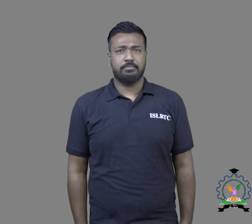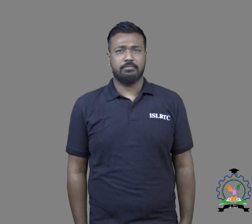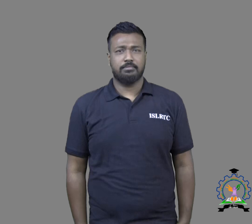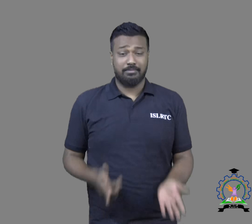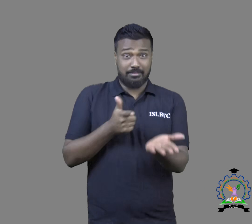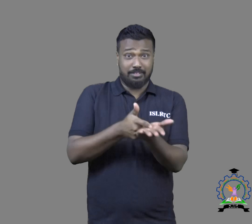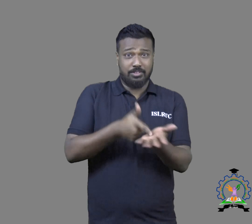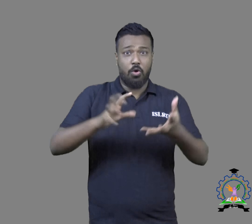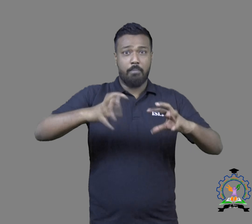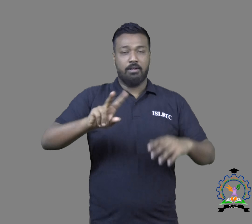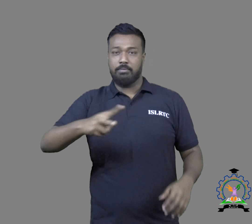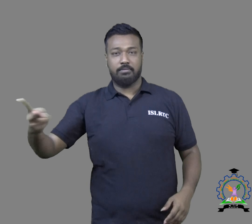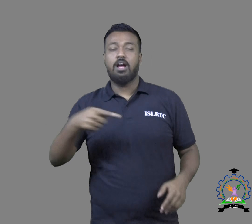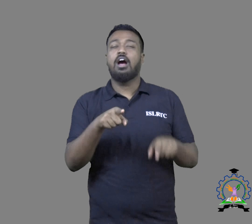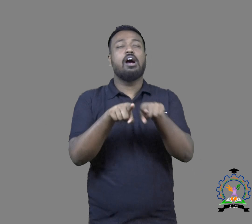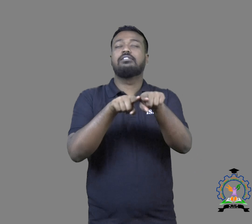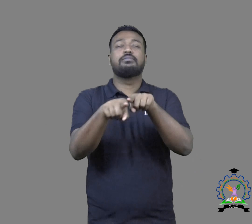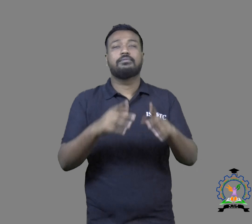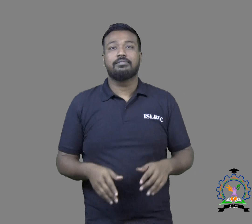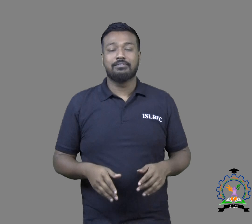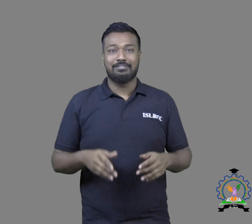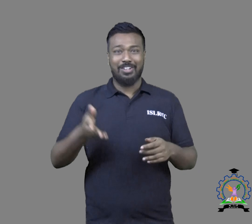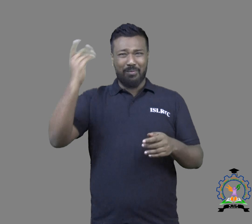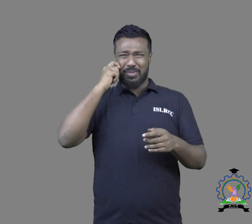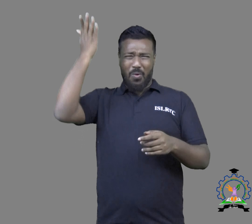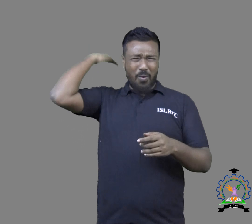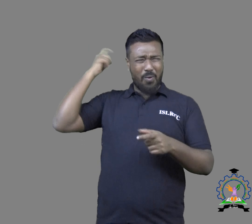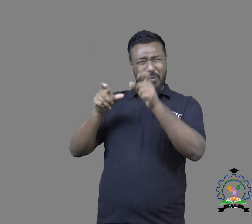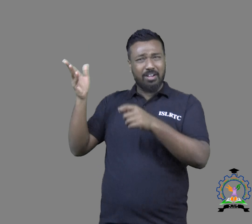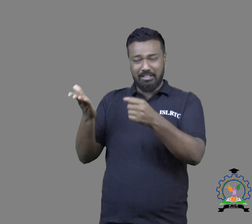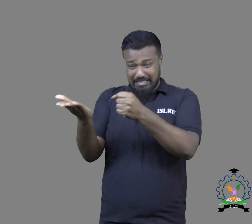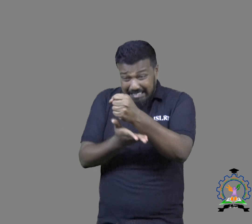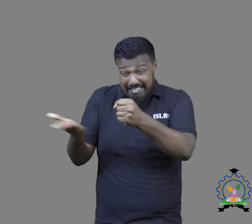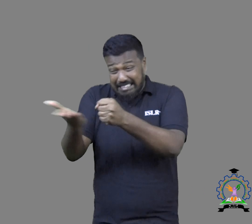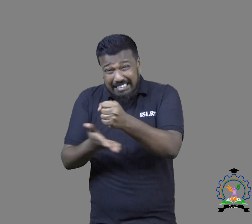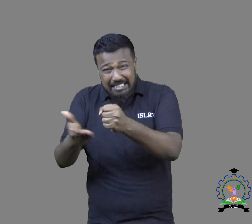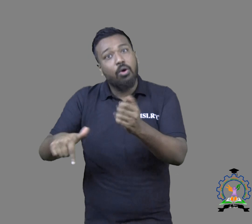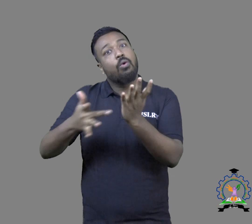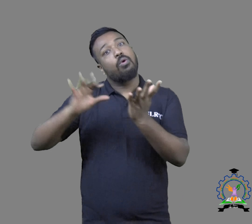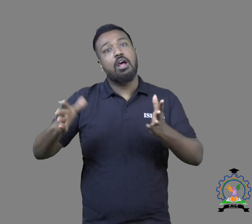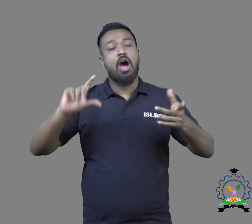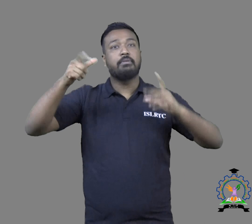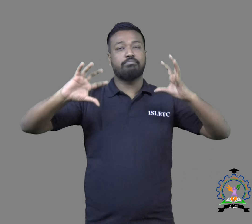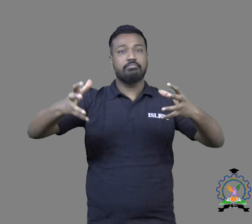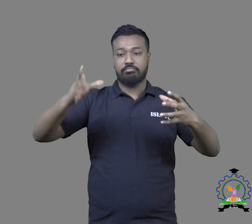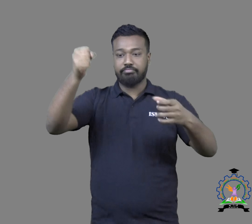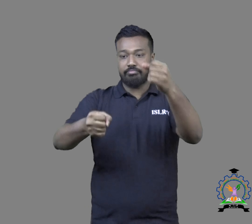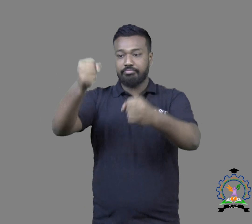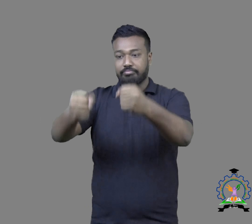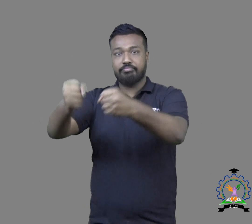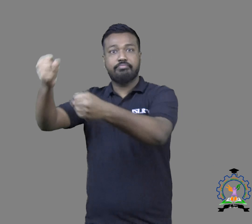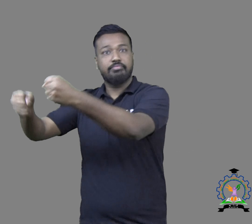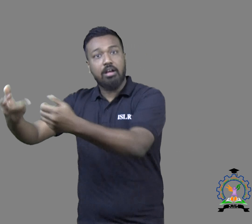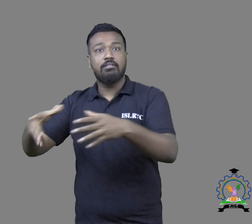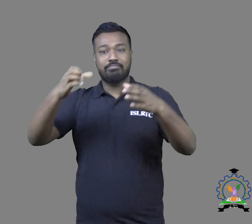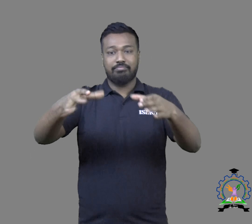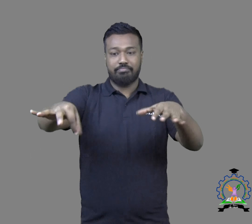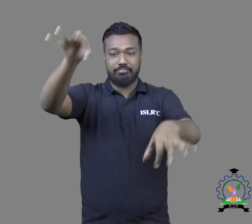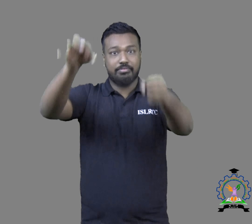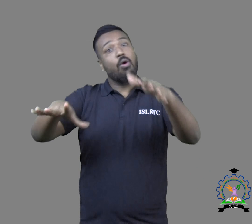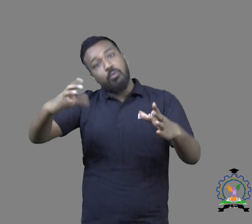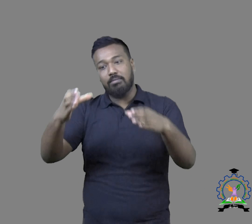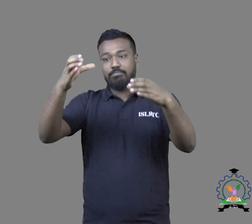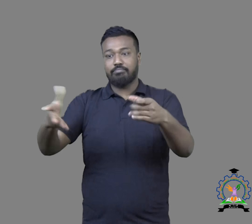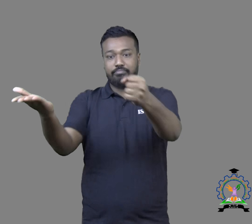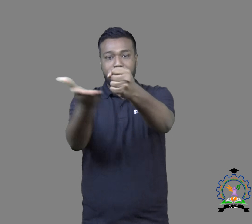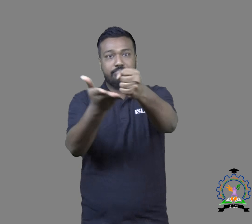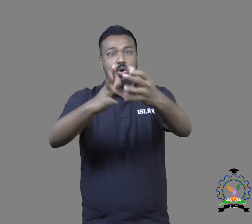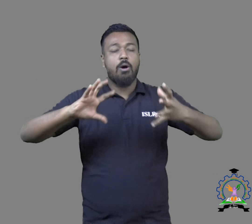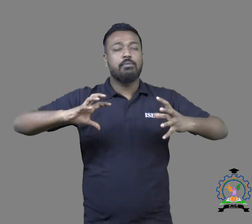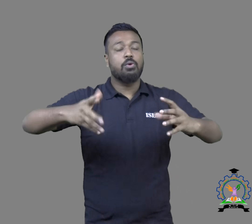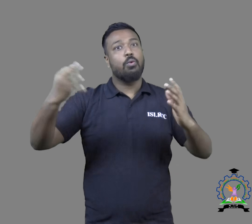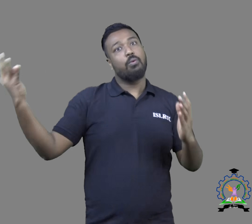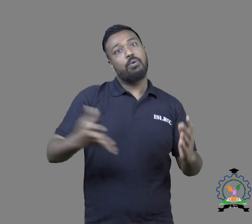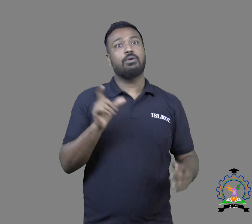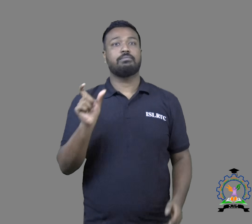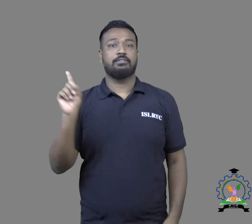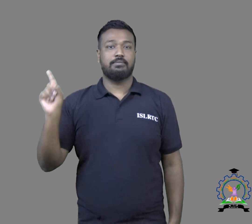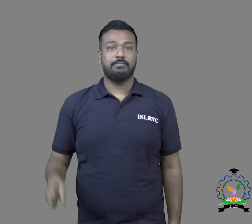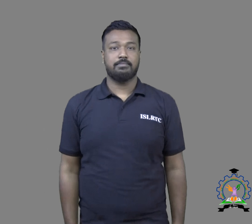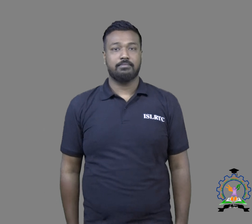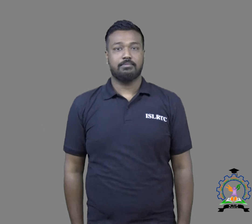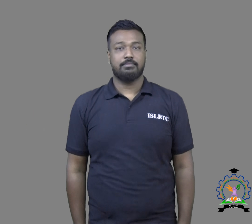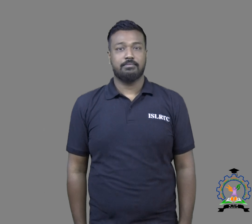Agricultural Robot